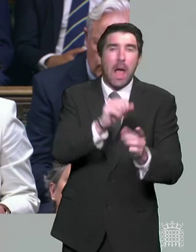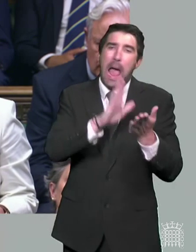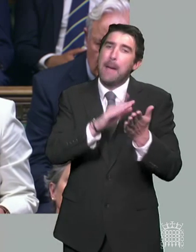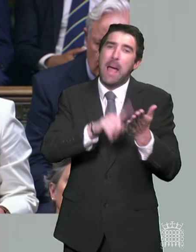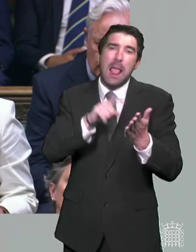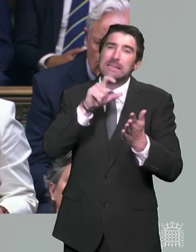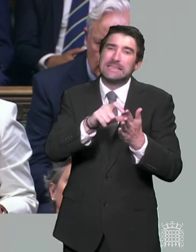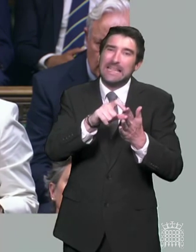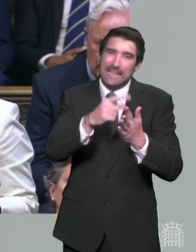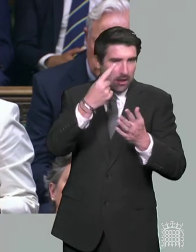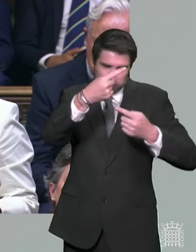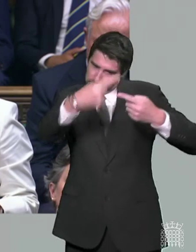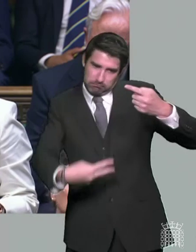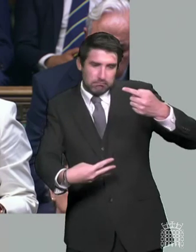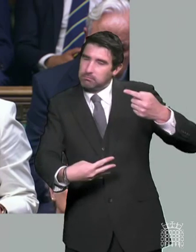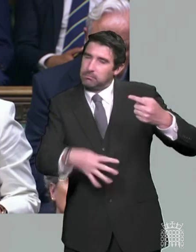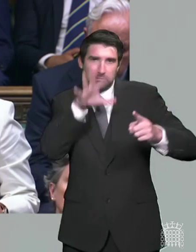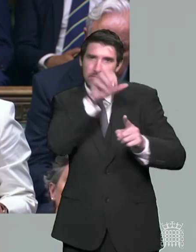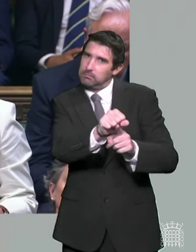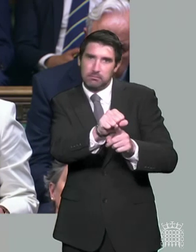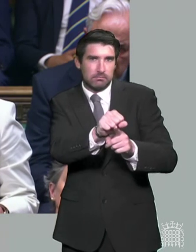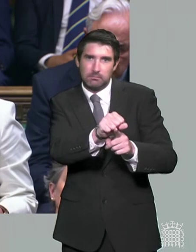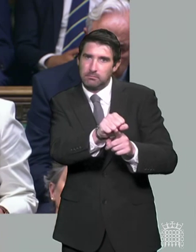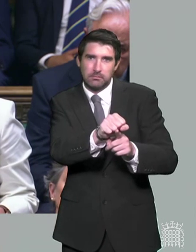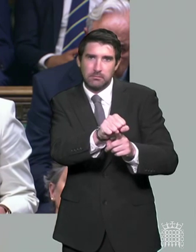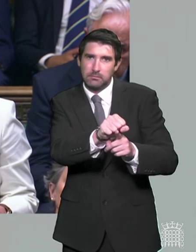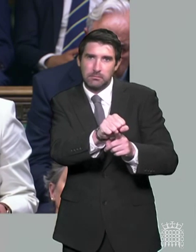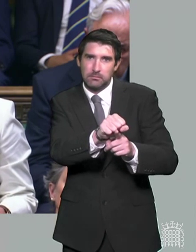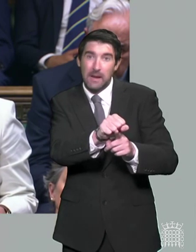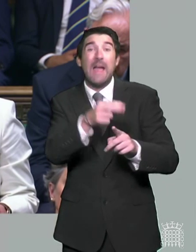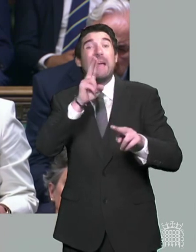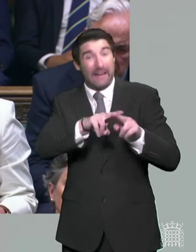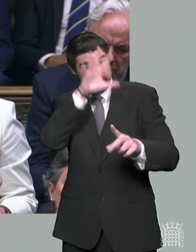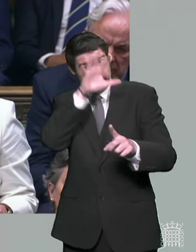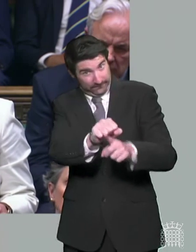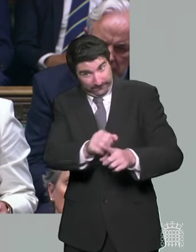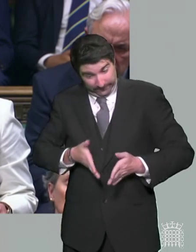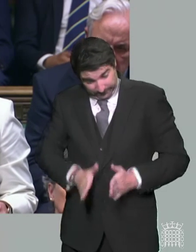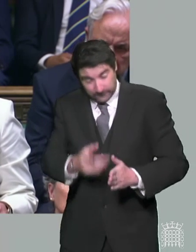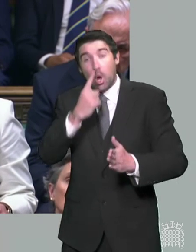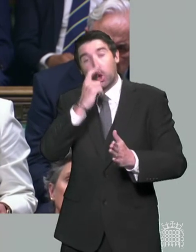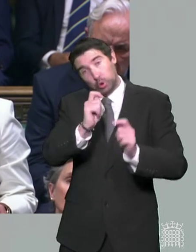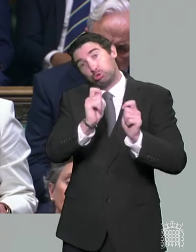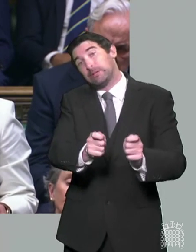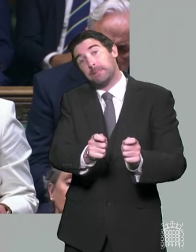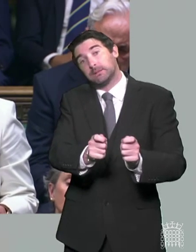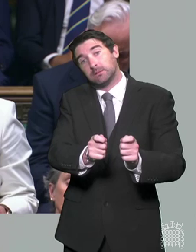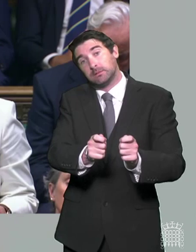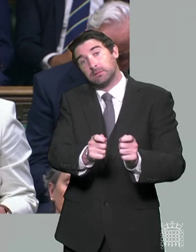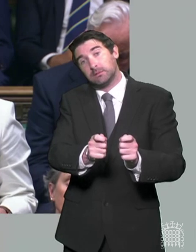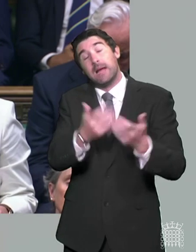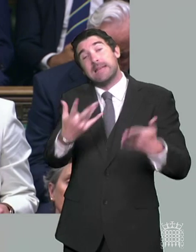Now the family are squaring up to palliative care and planning to make every day count.